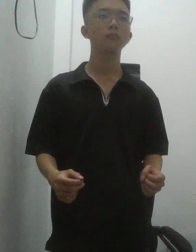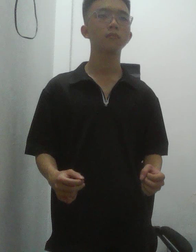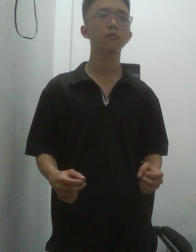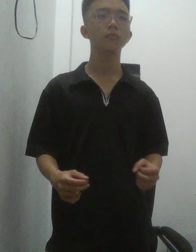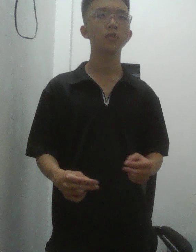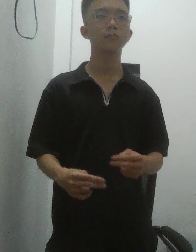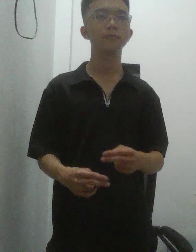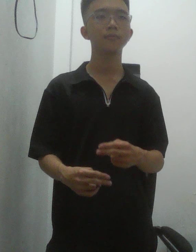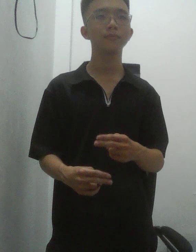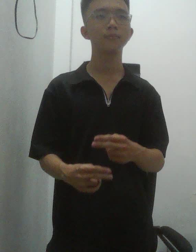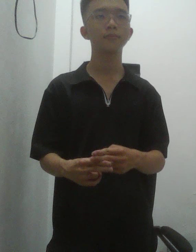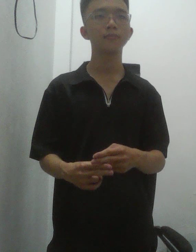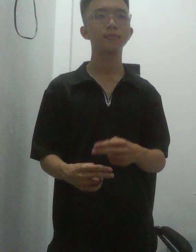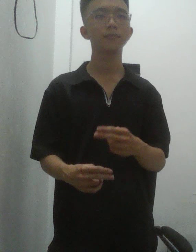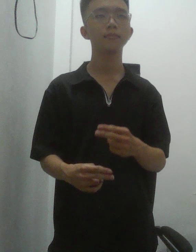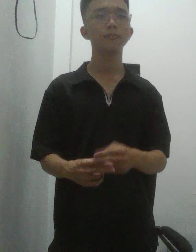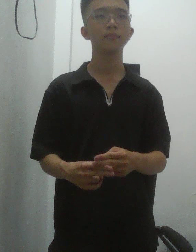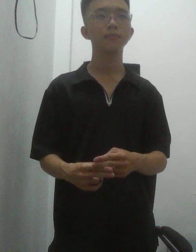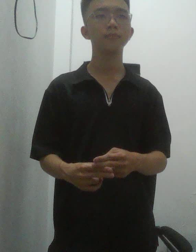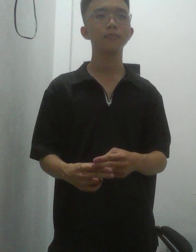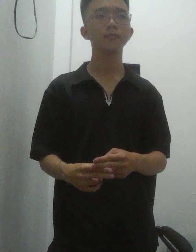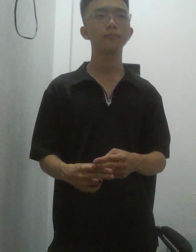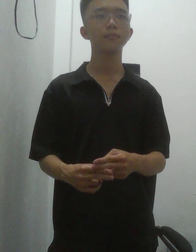ten